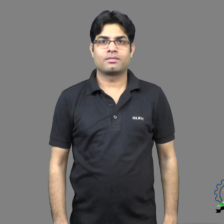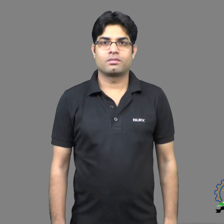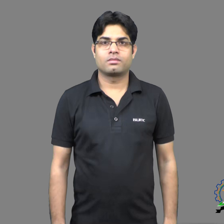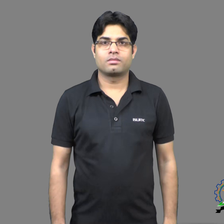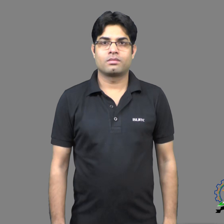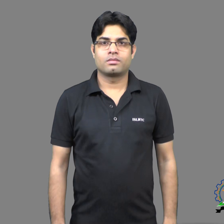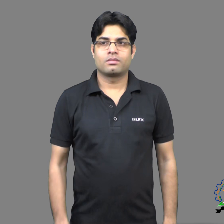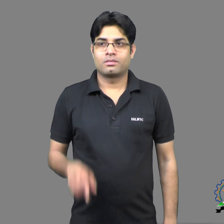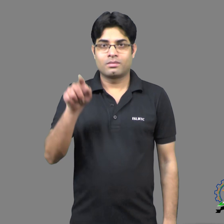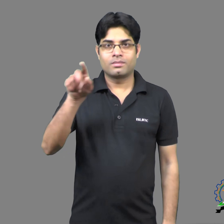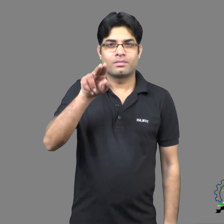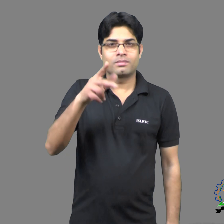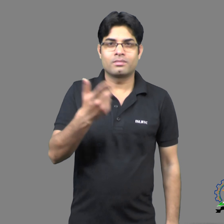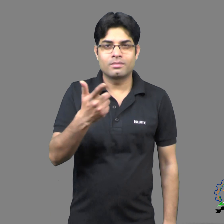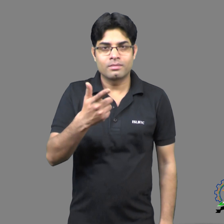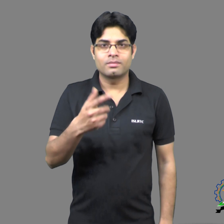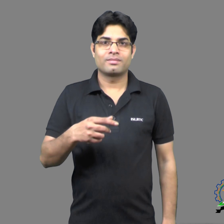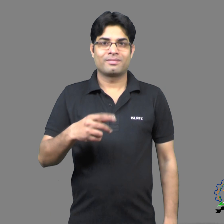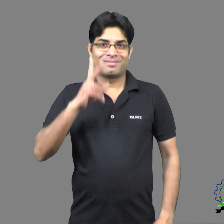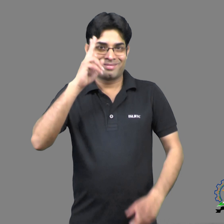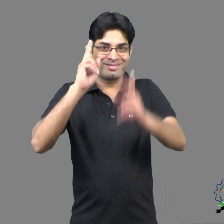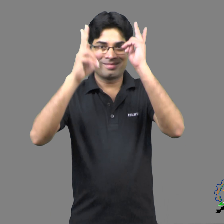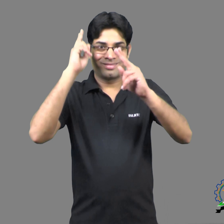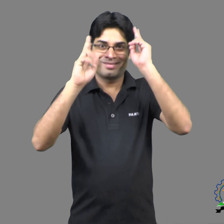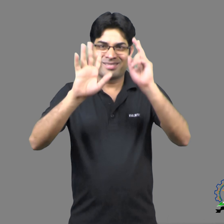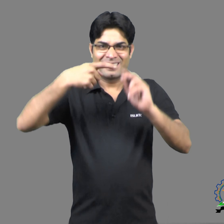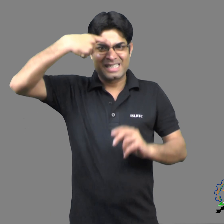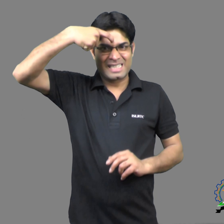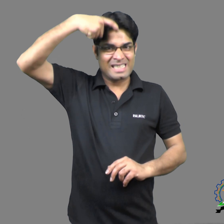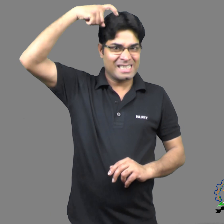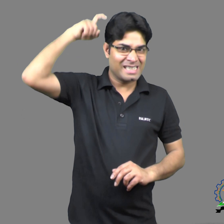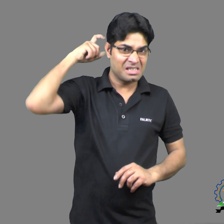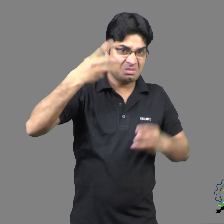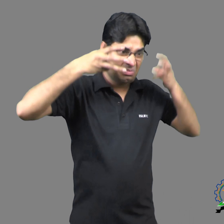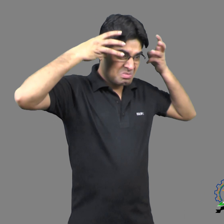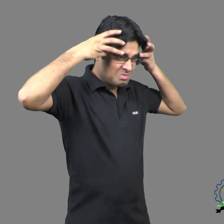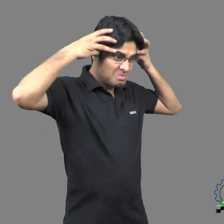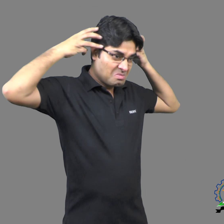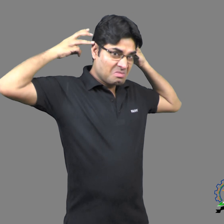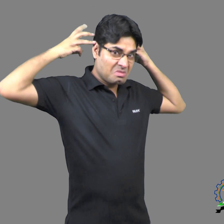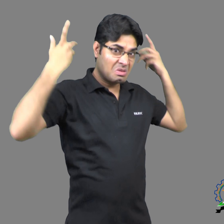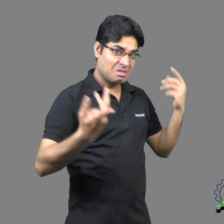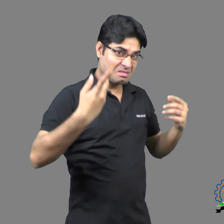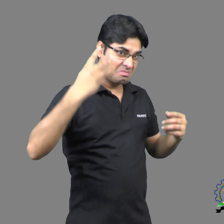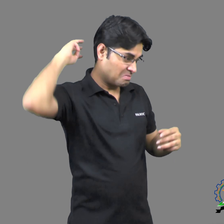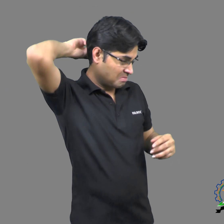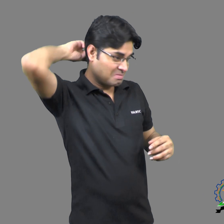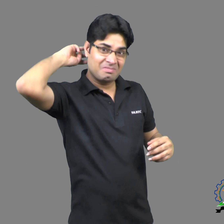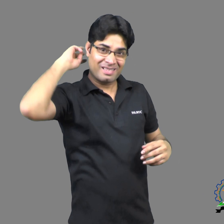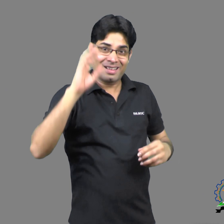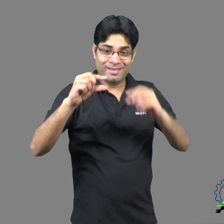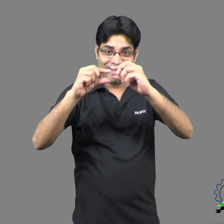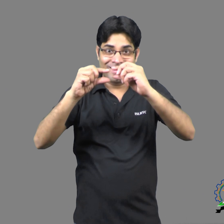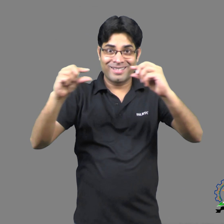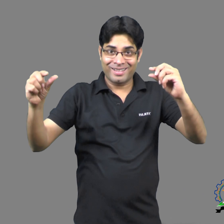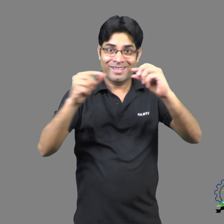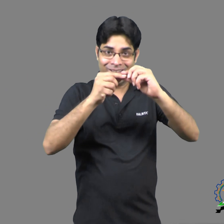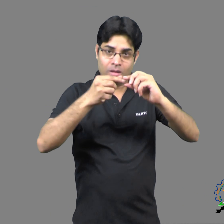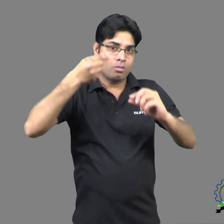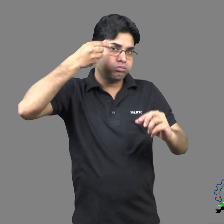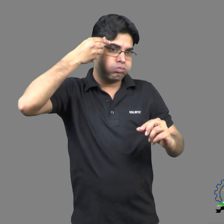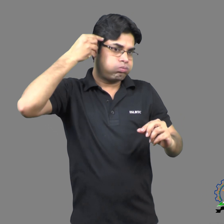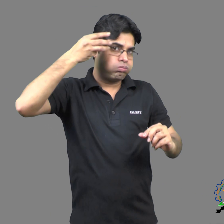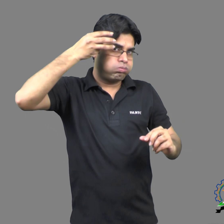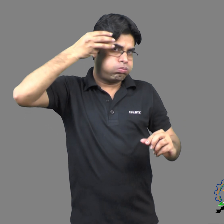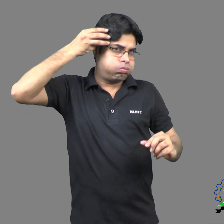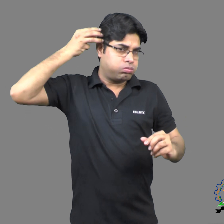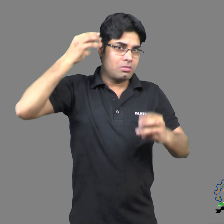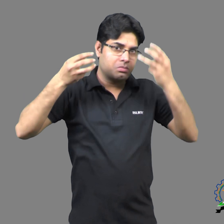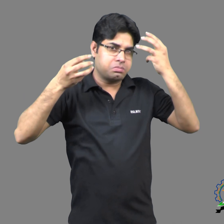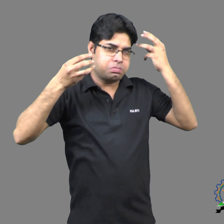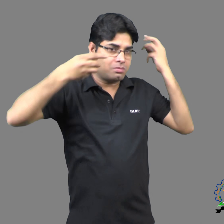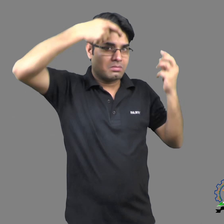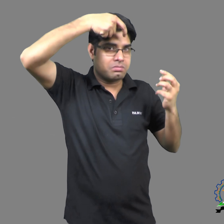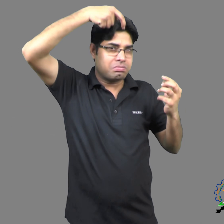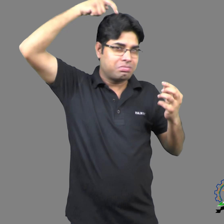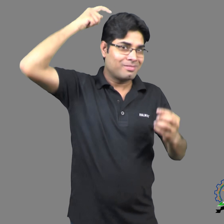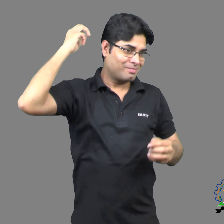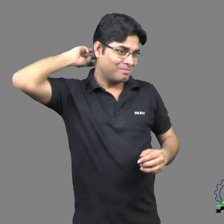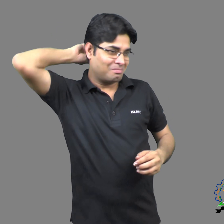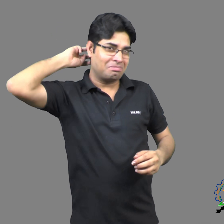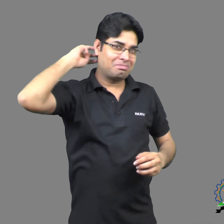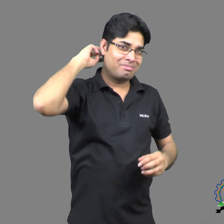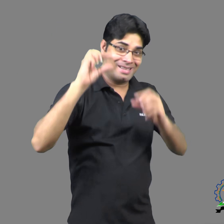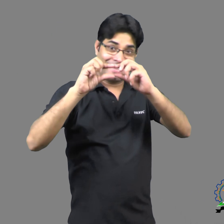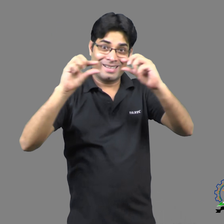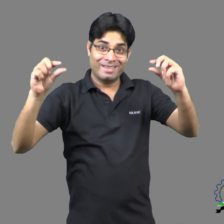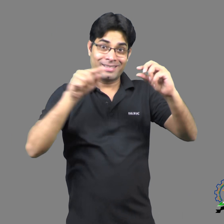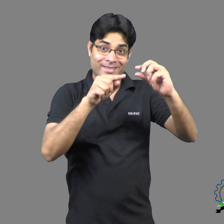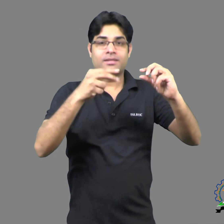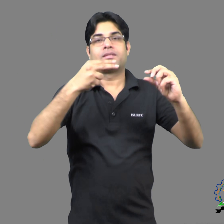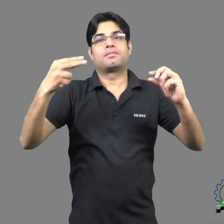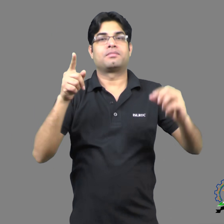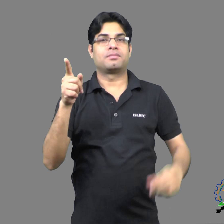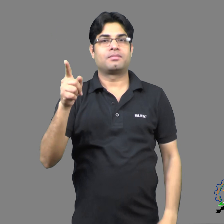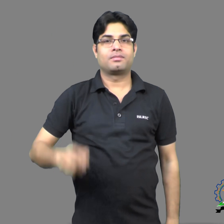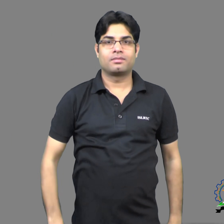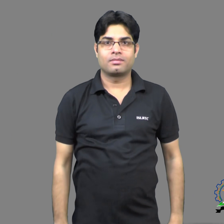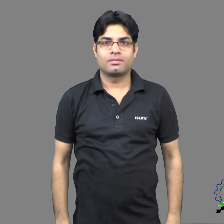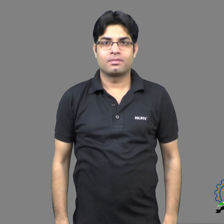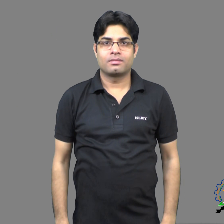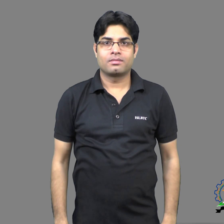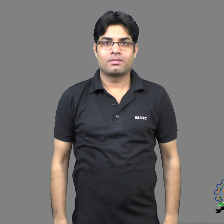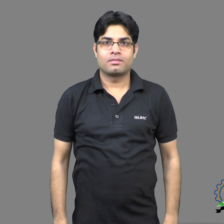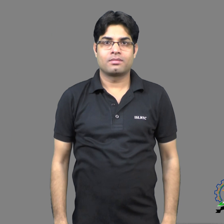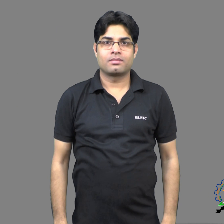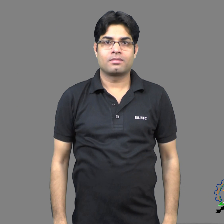Hair Engraving Shaver Pen